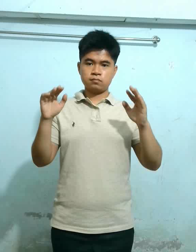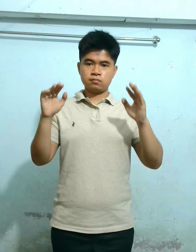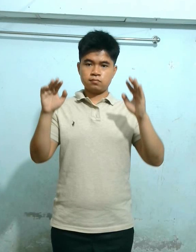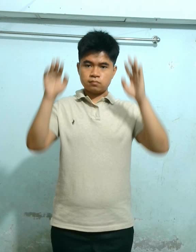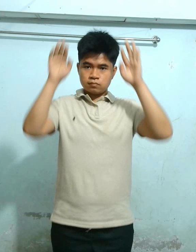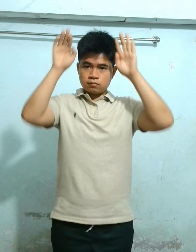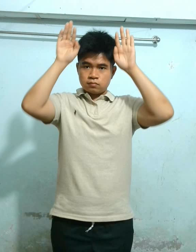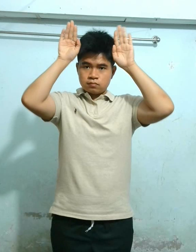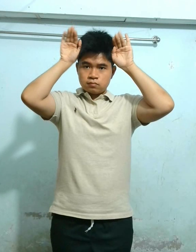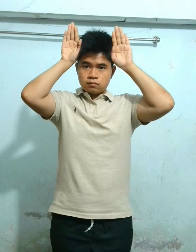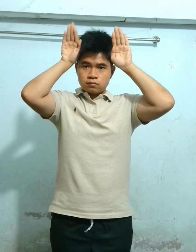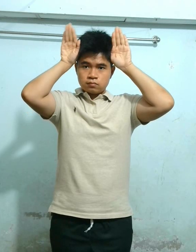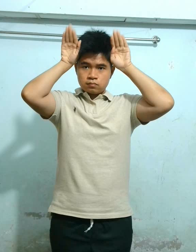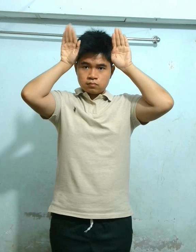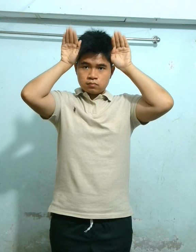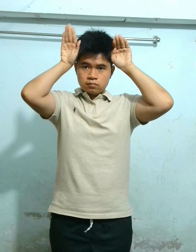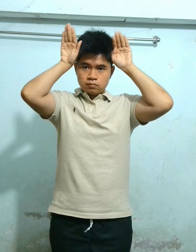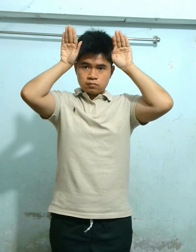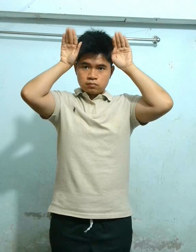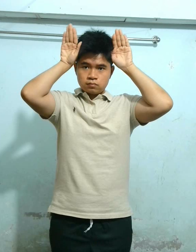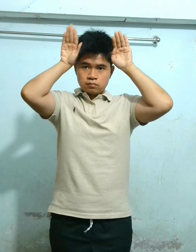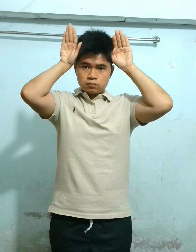cho